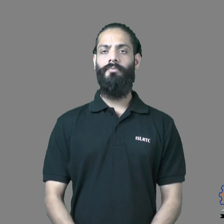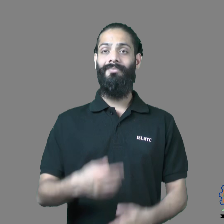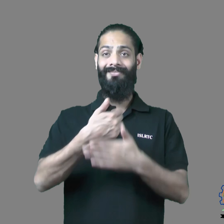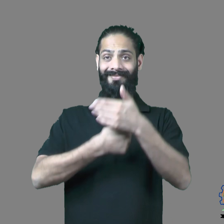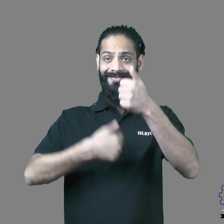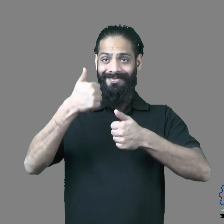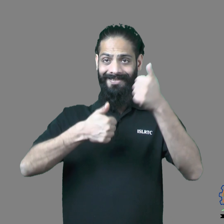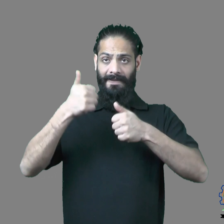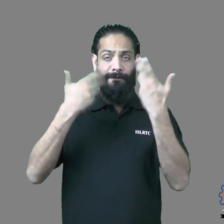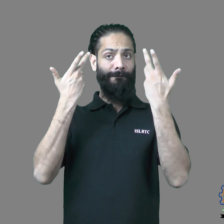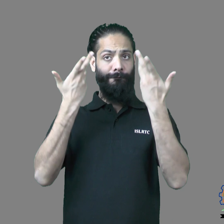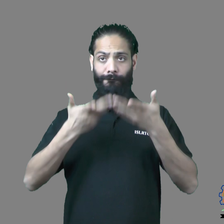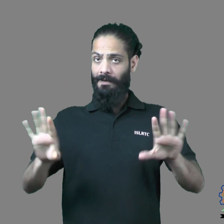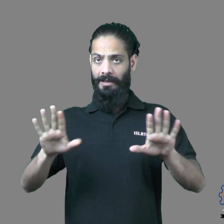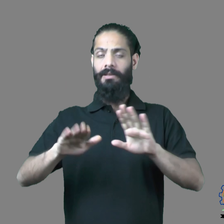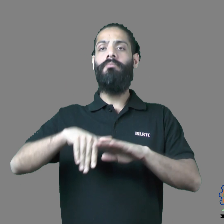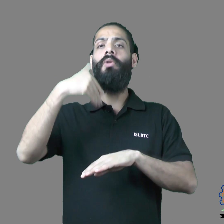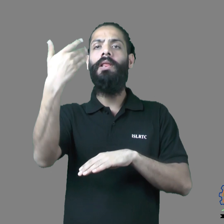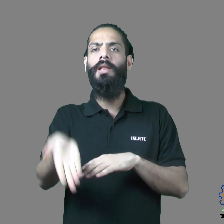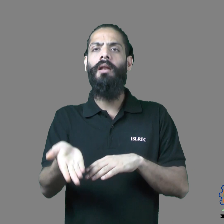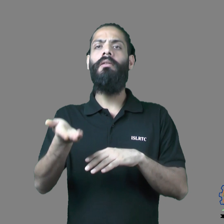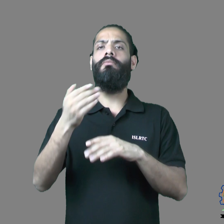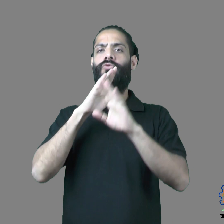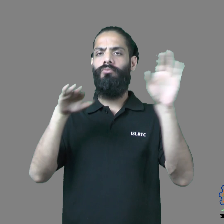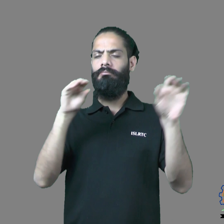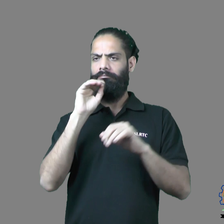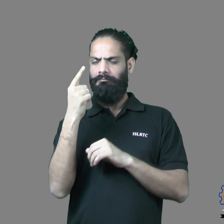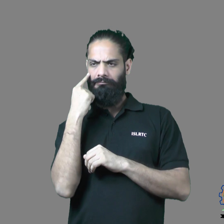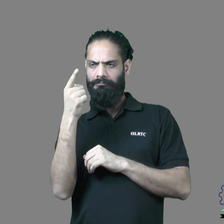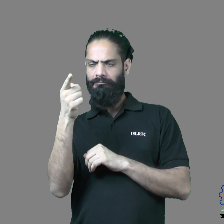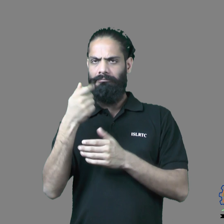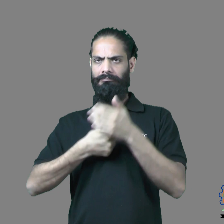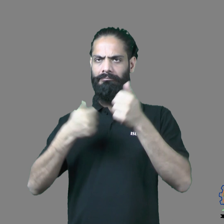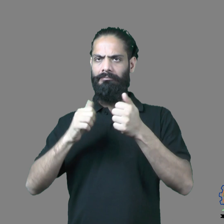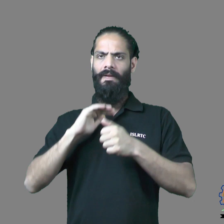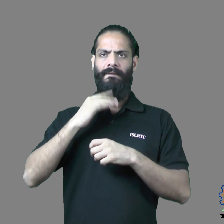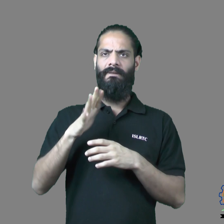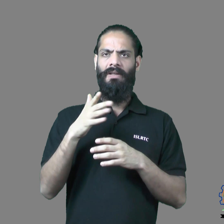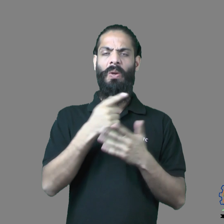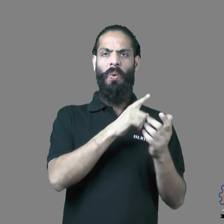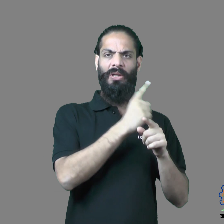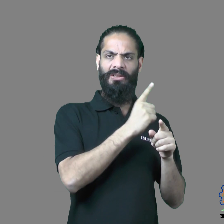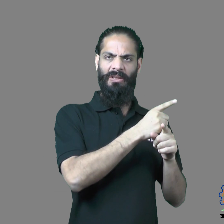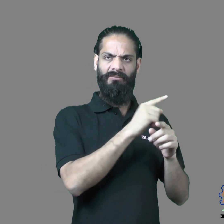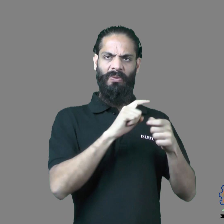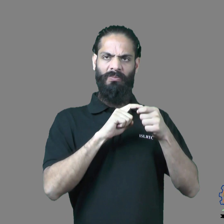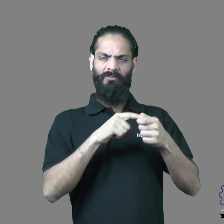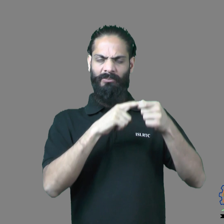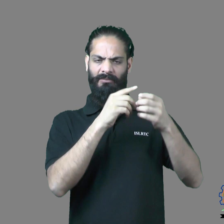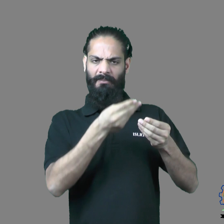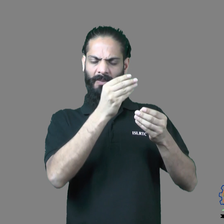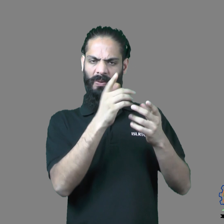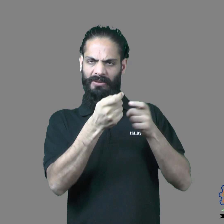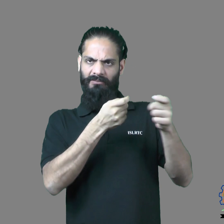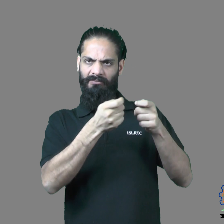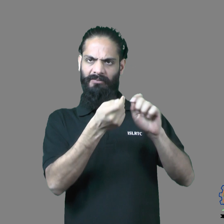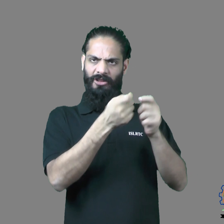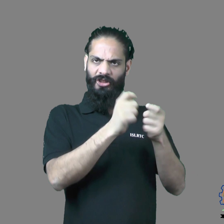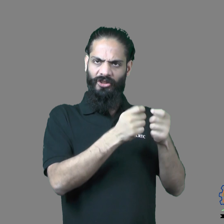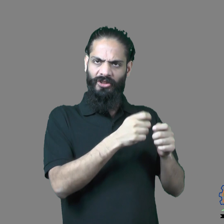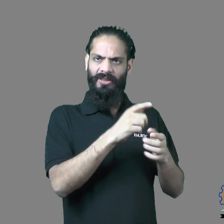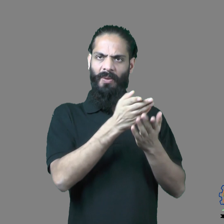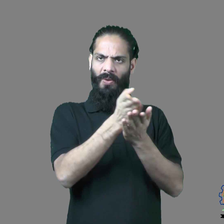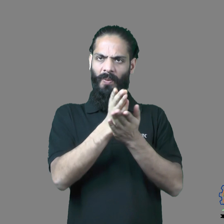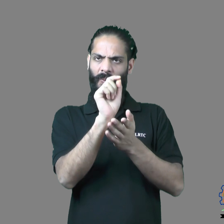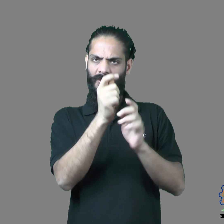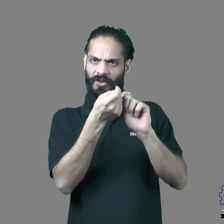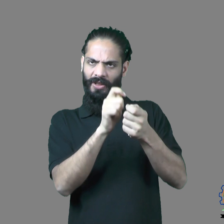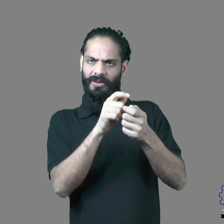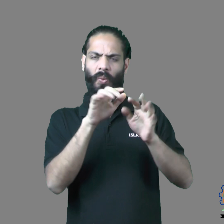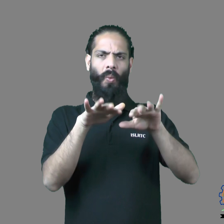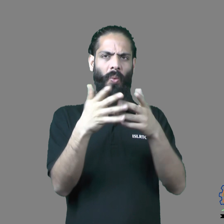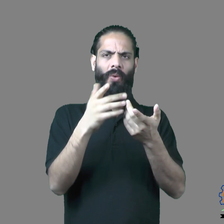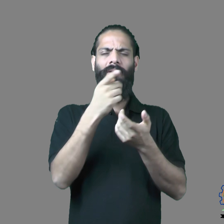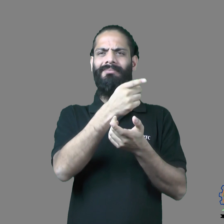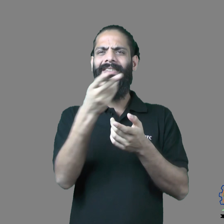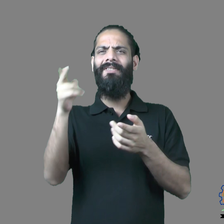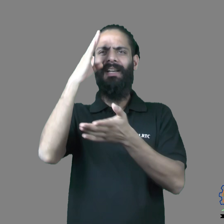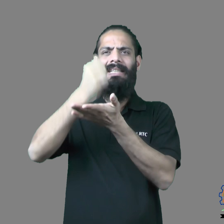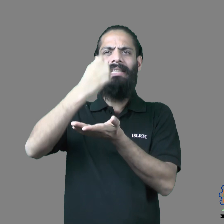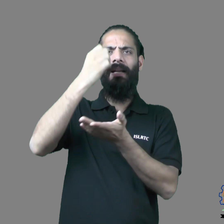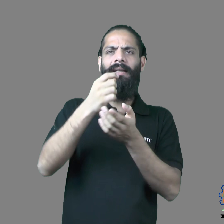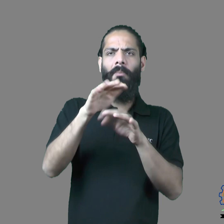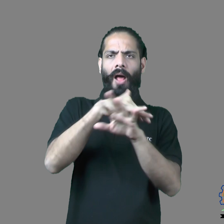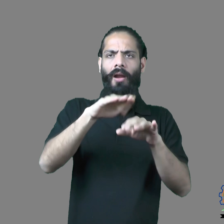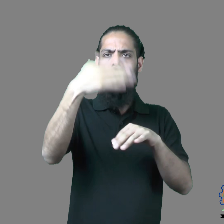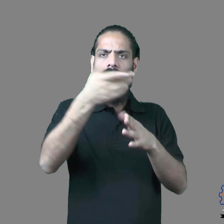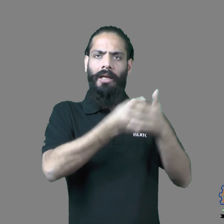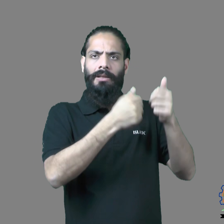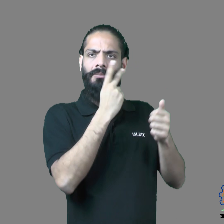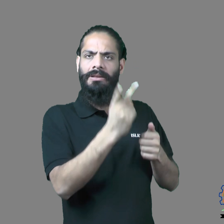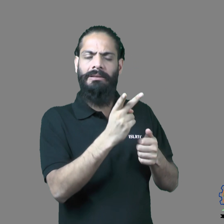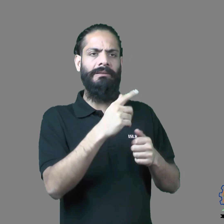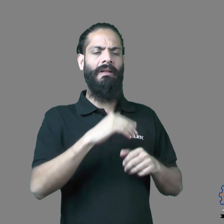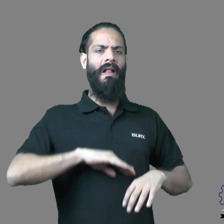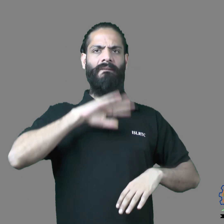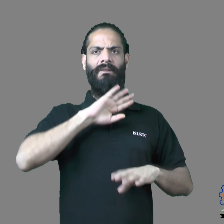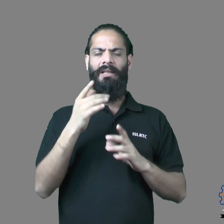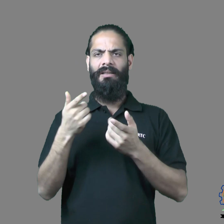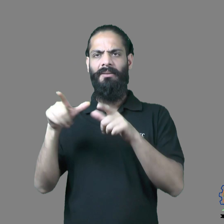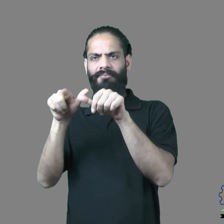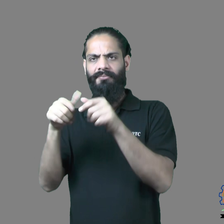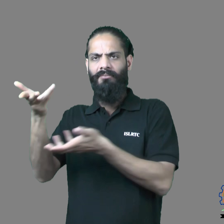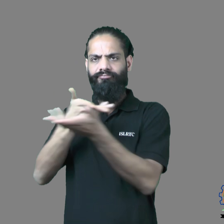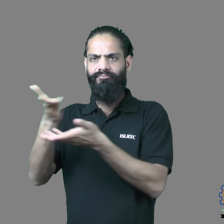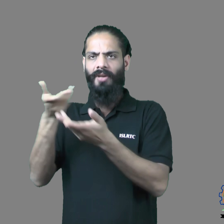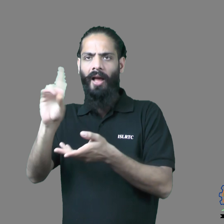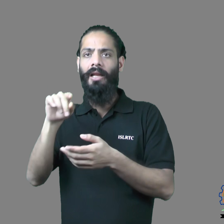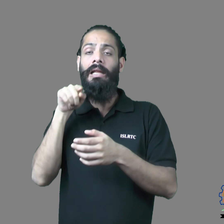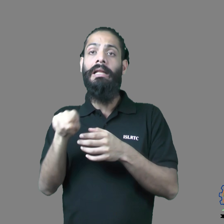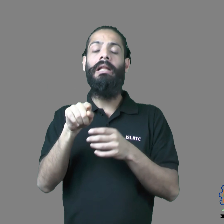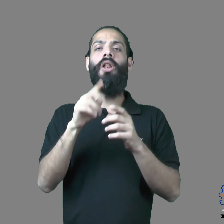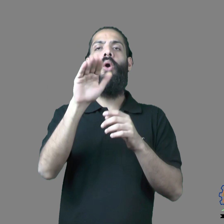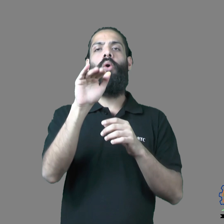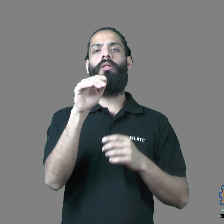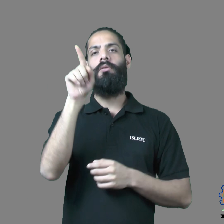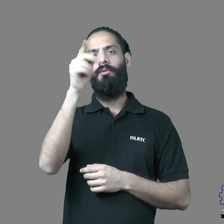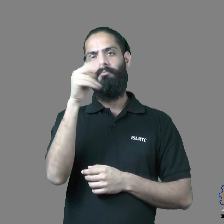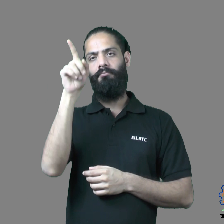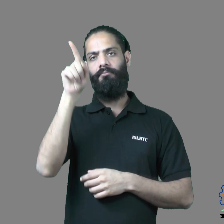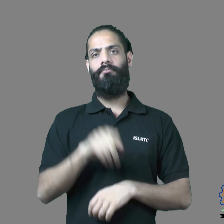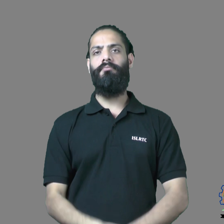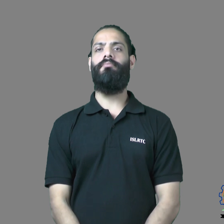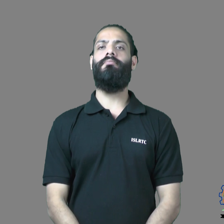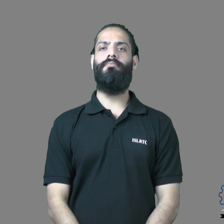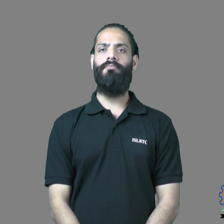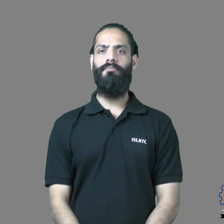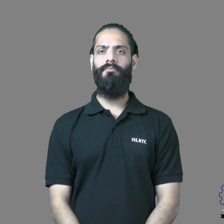Evaluation